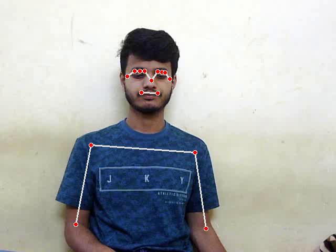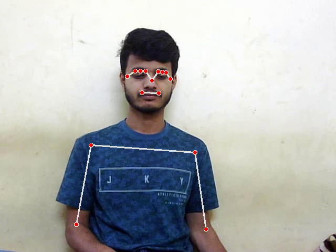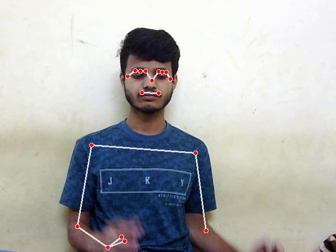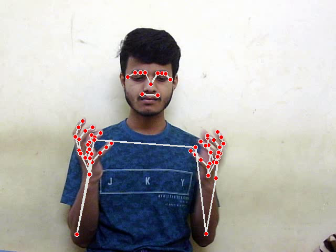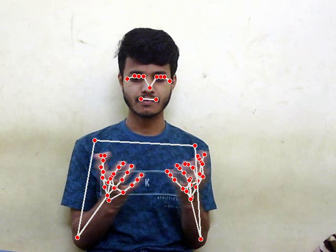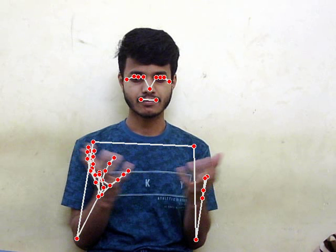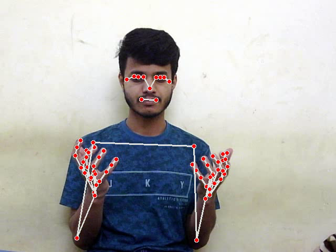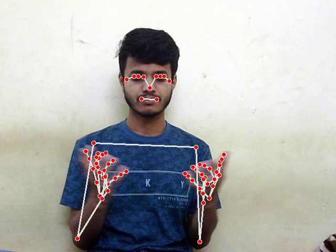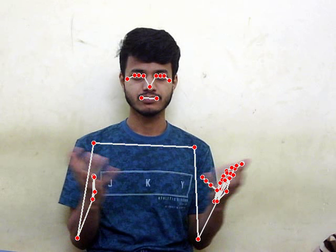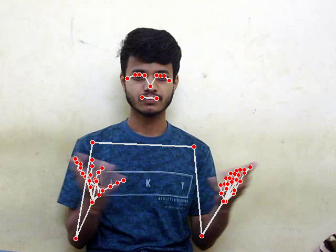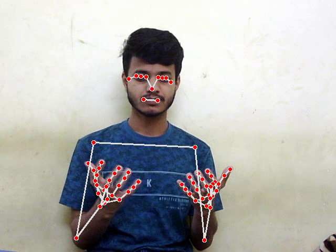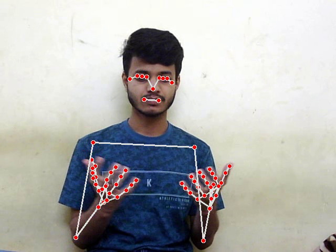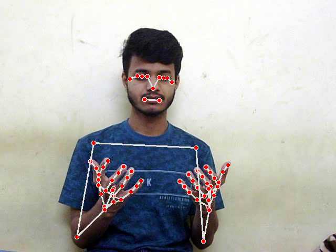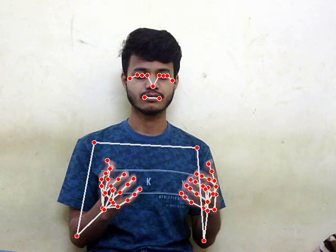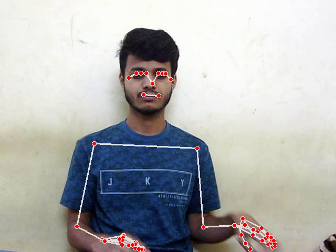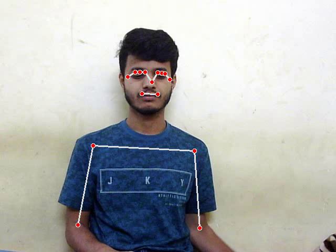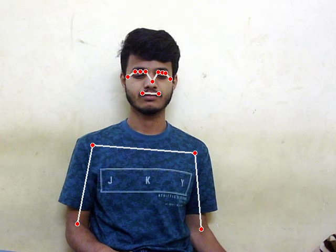what